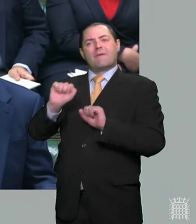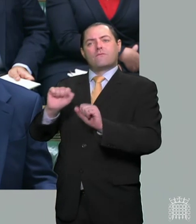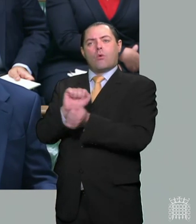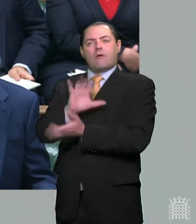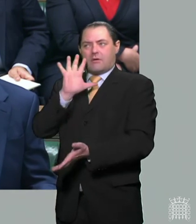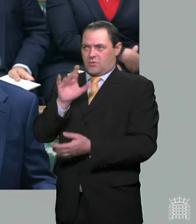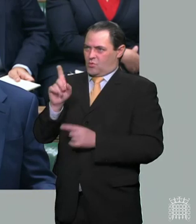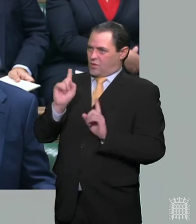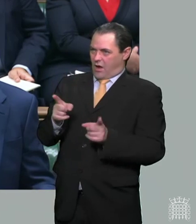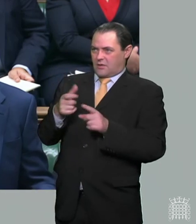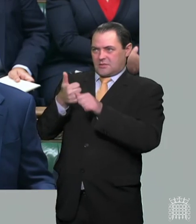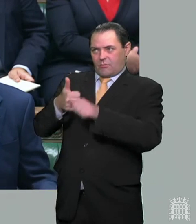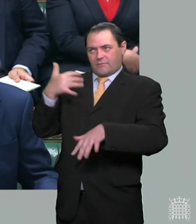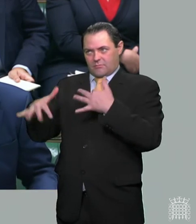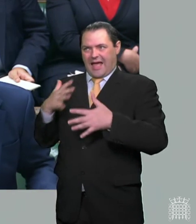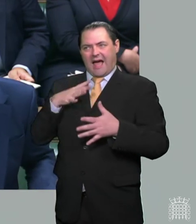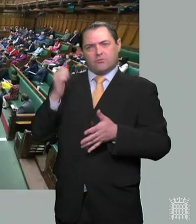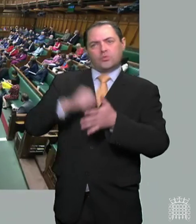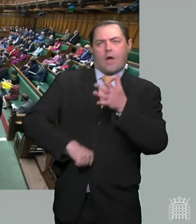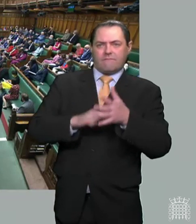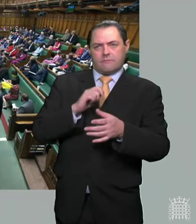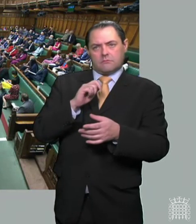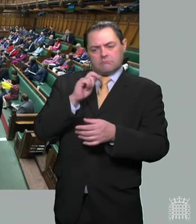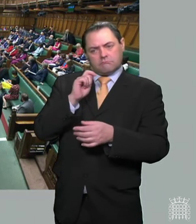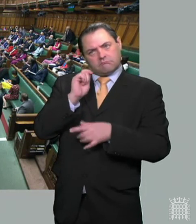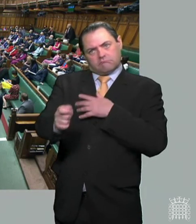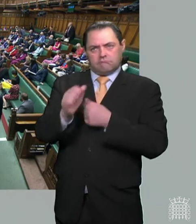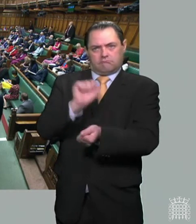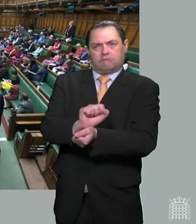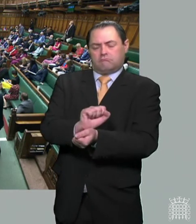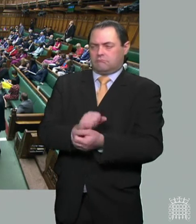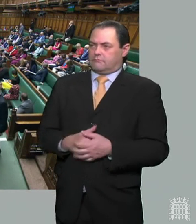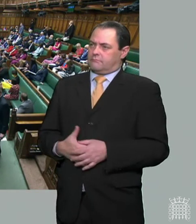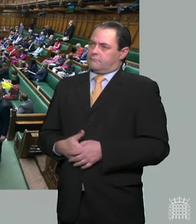You cannot stand up for victims unless you stand up for tough sentencing.